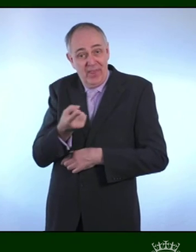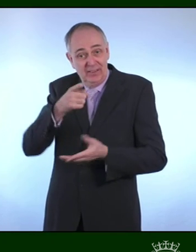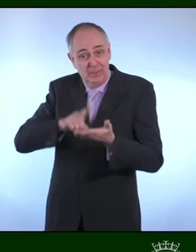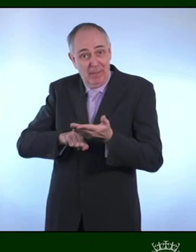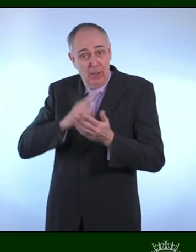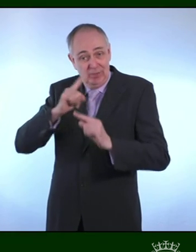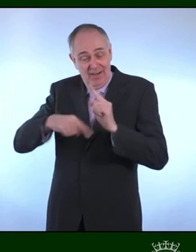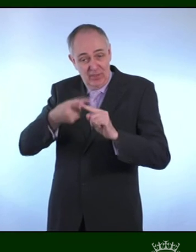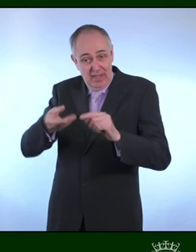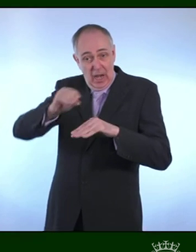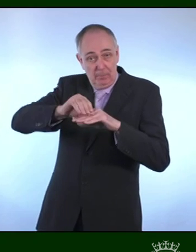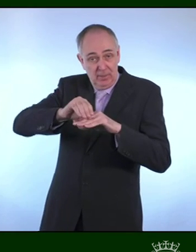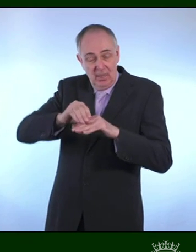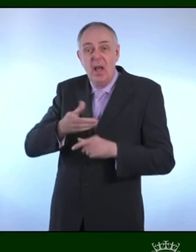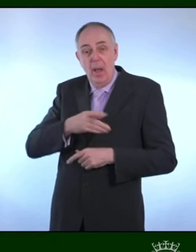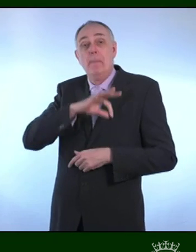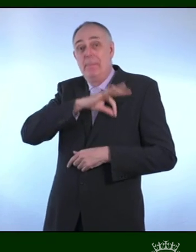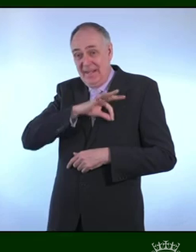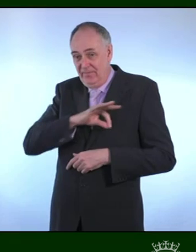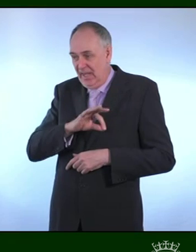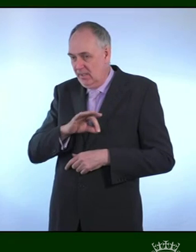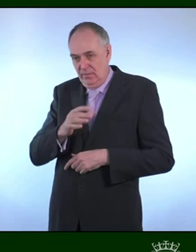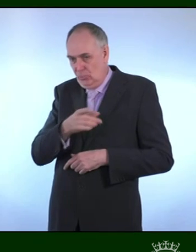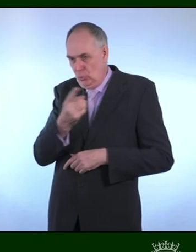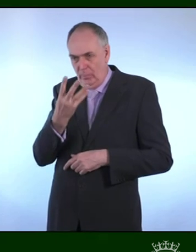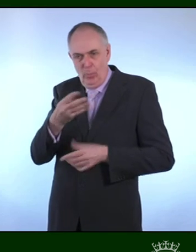That will benefit 4 million of the most vulnerable households in the country.